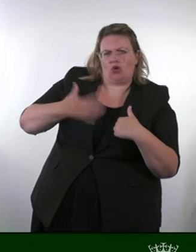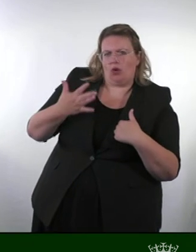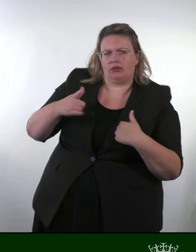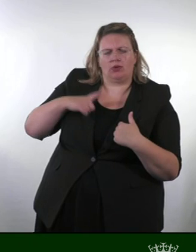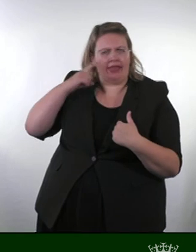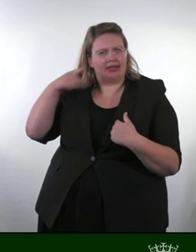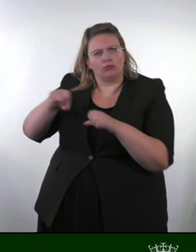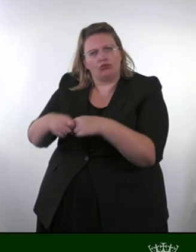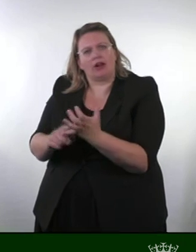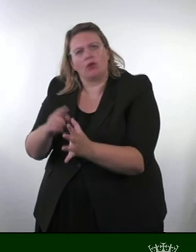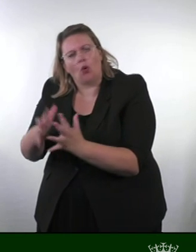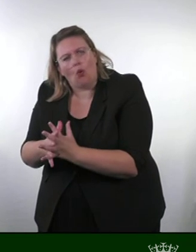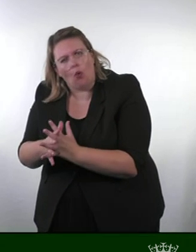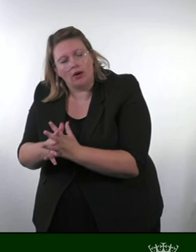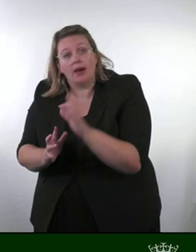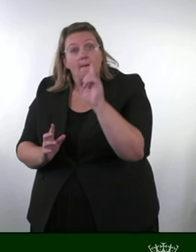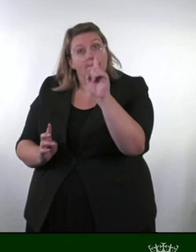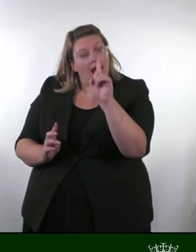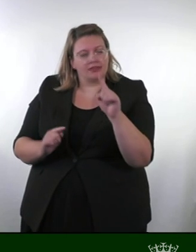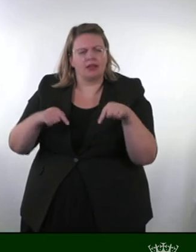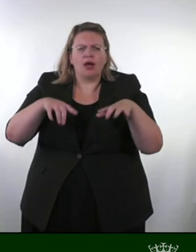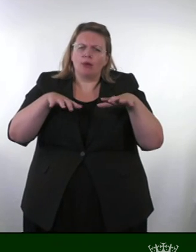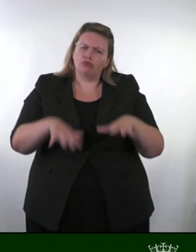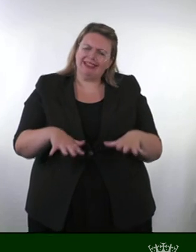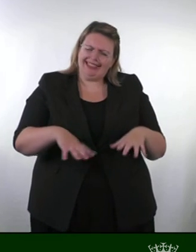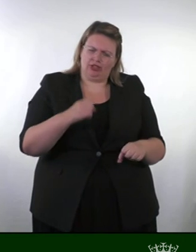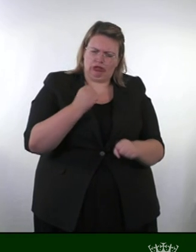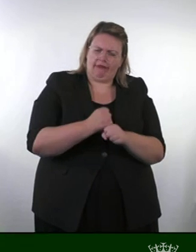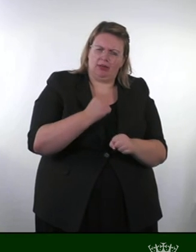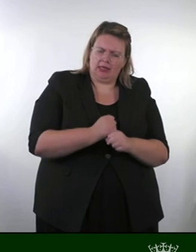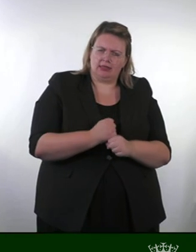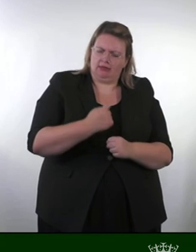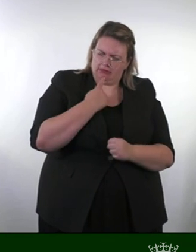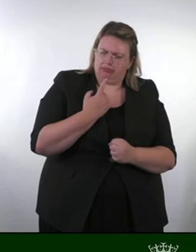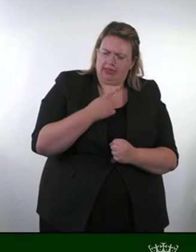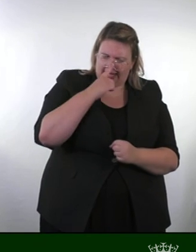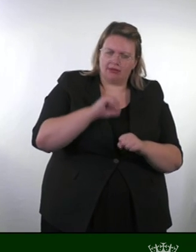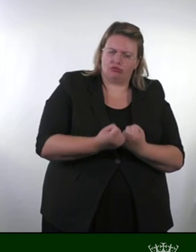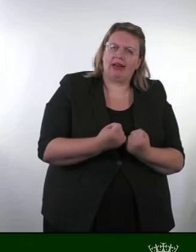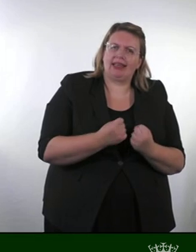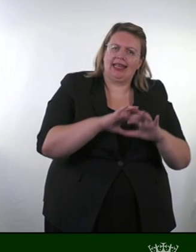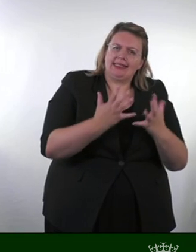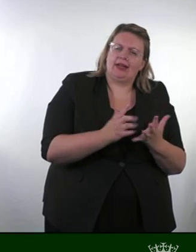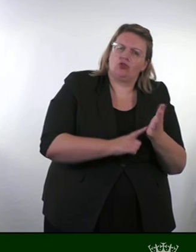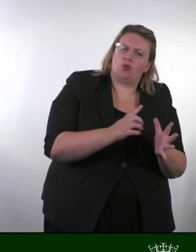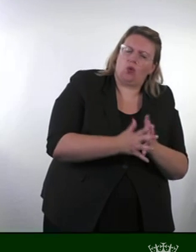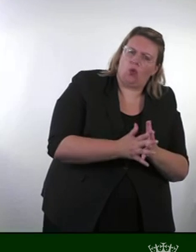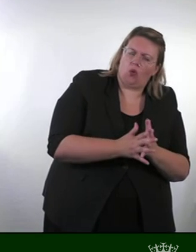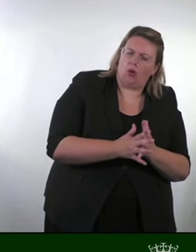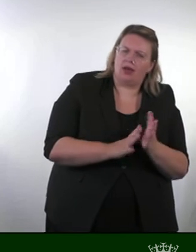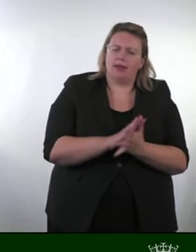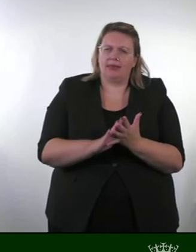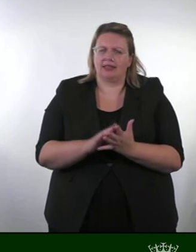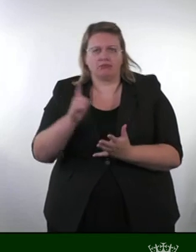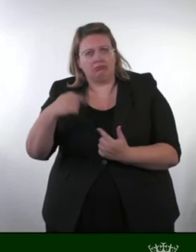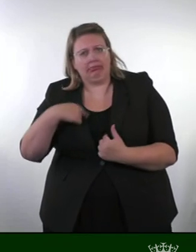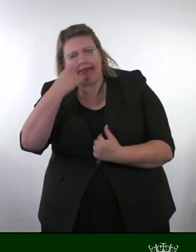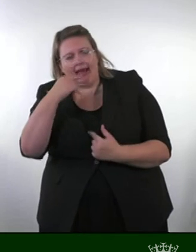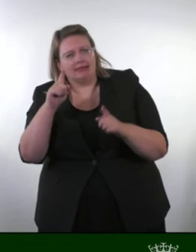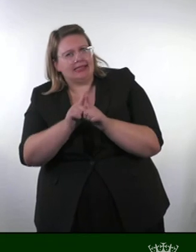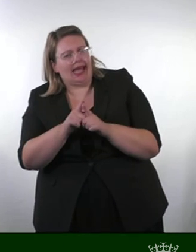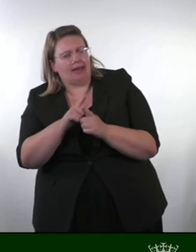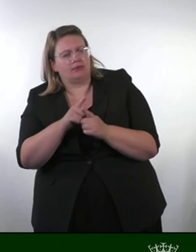If the Prime Minister thinks it is acceptable for his Government to ignore international law, on what basis would he oppose it?